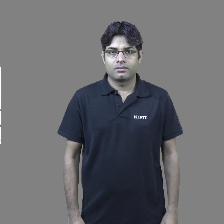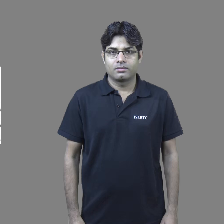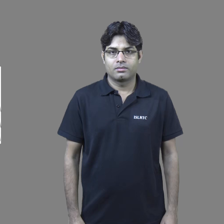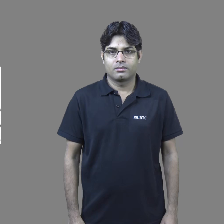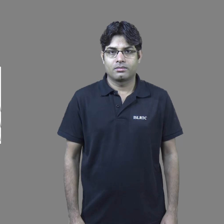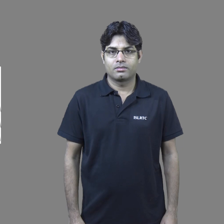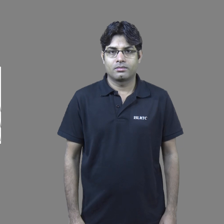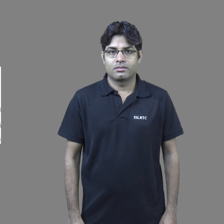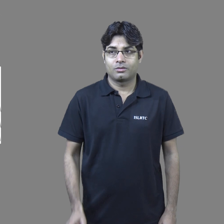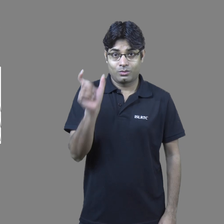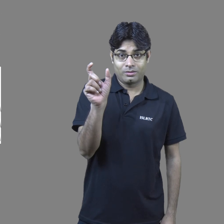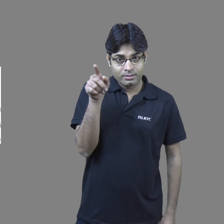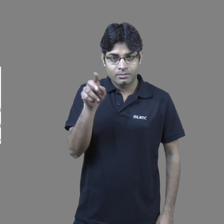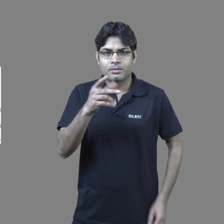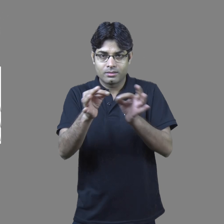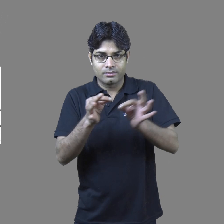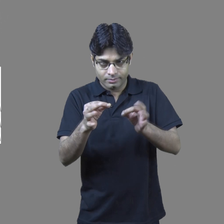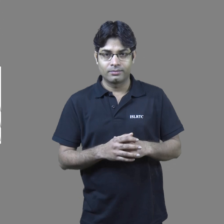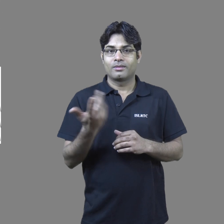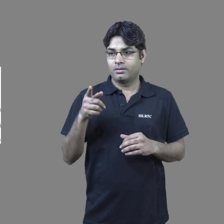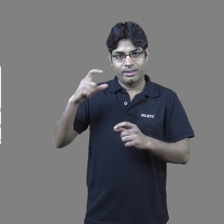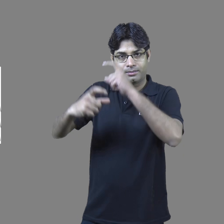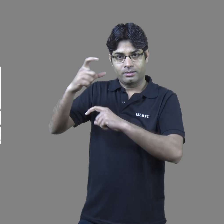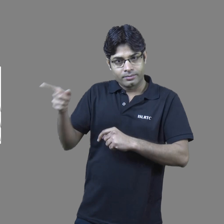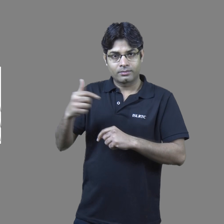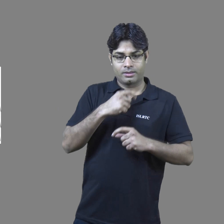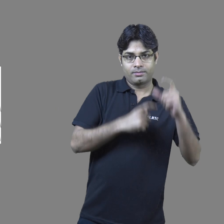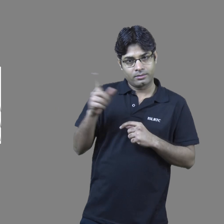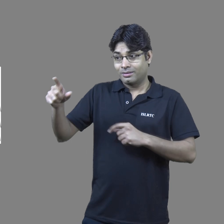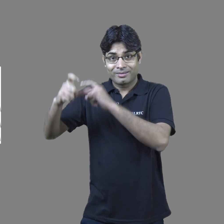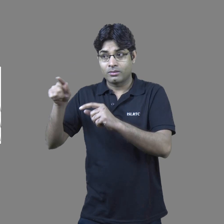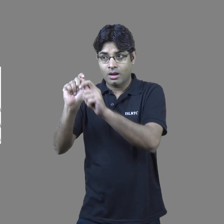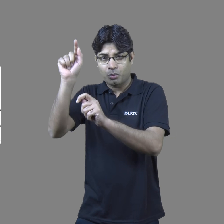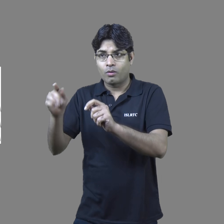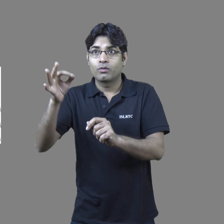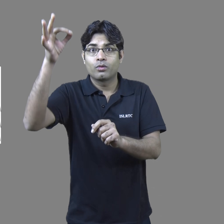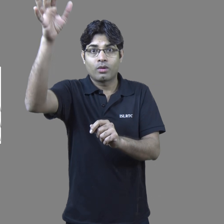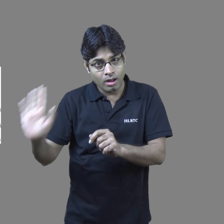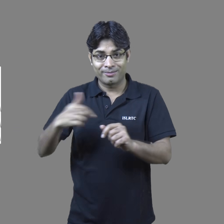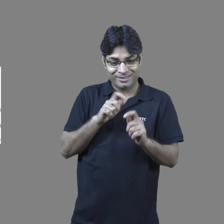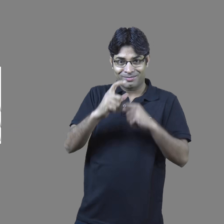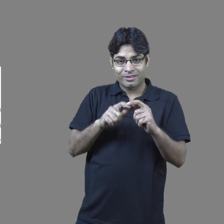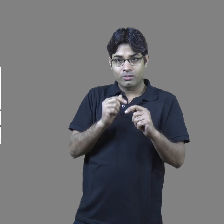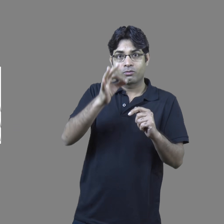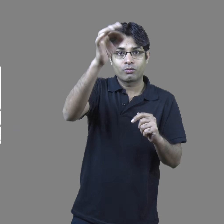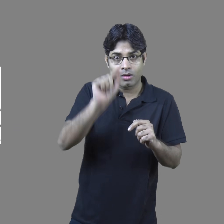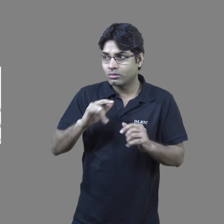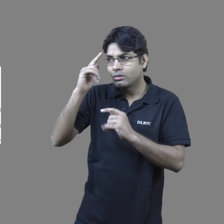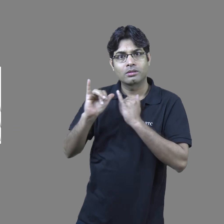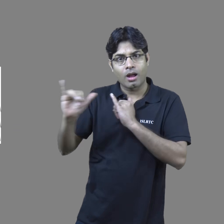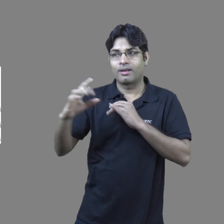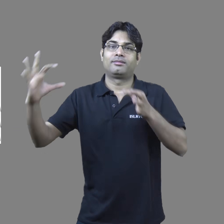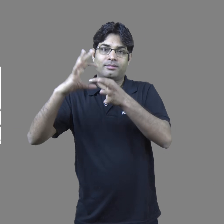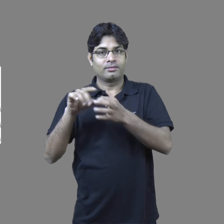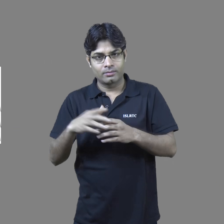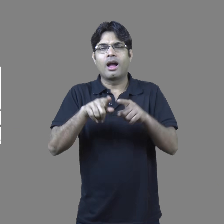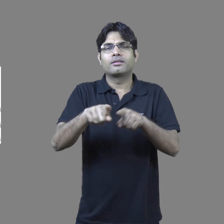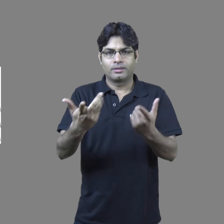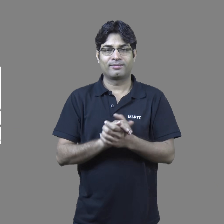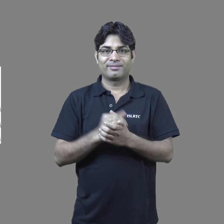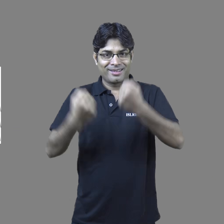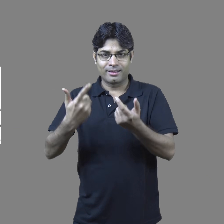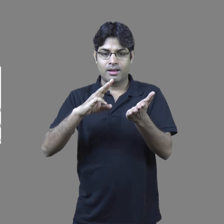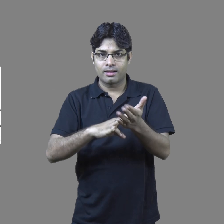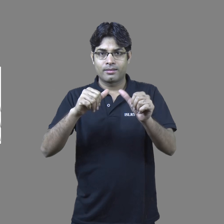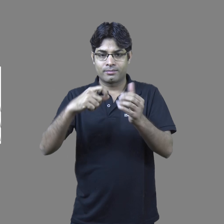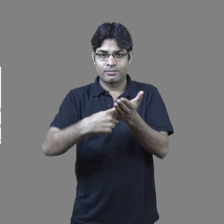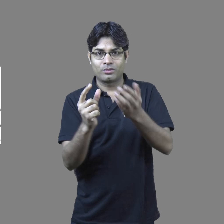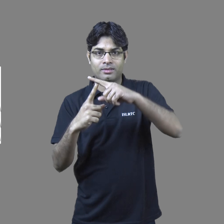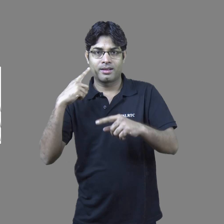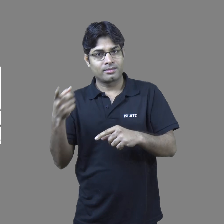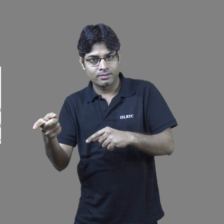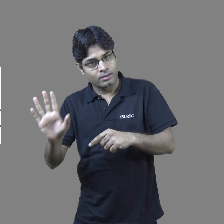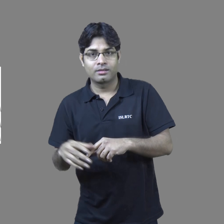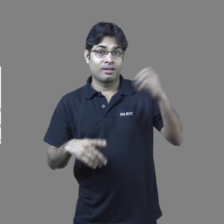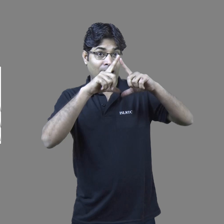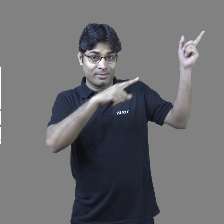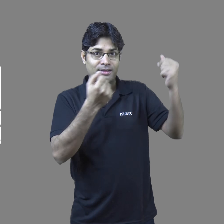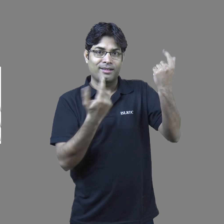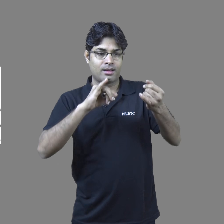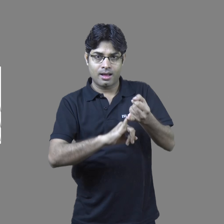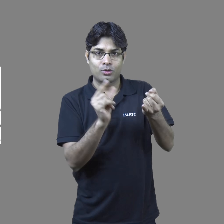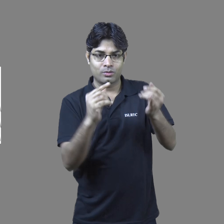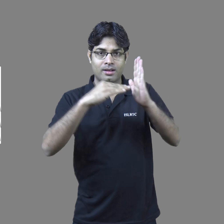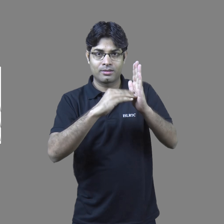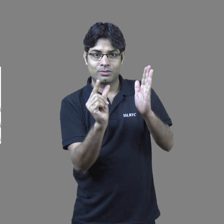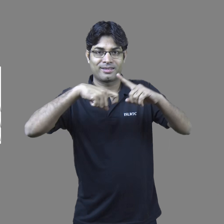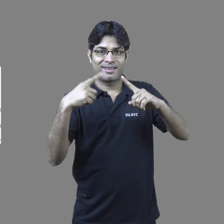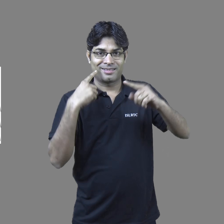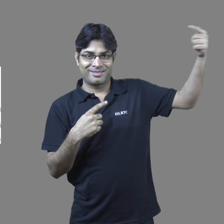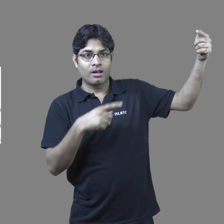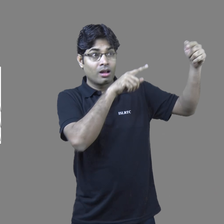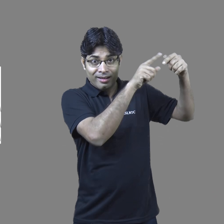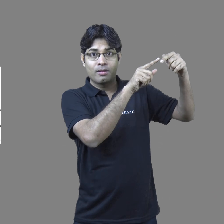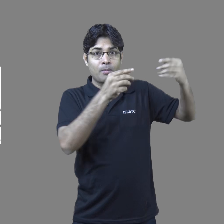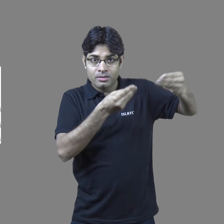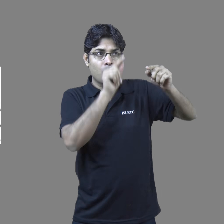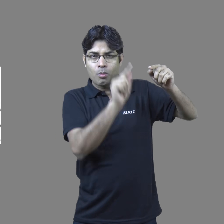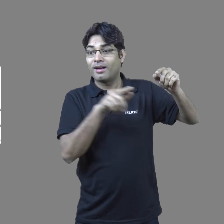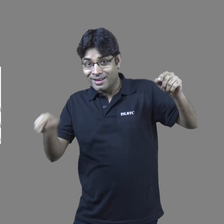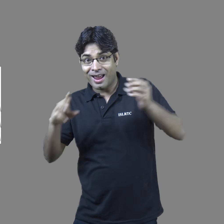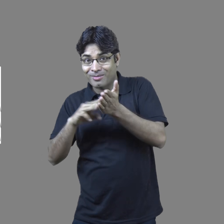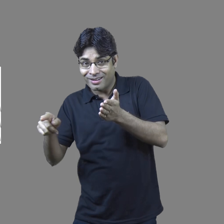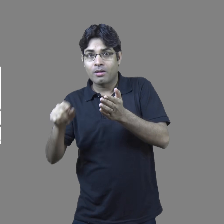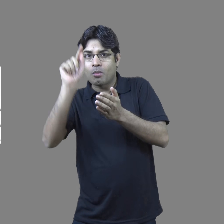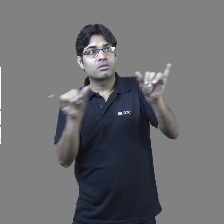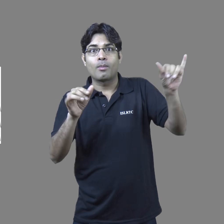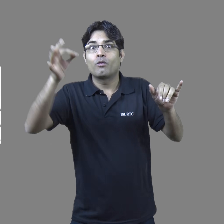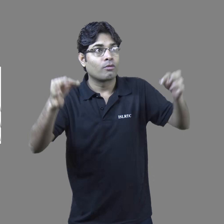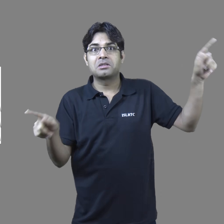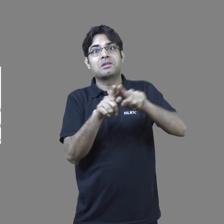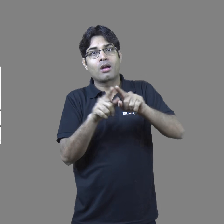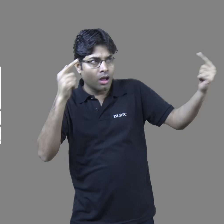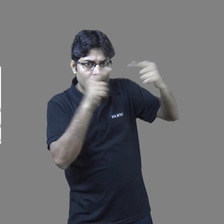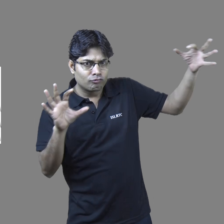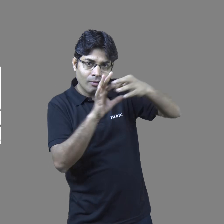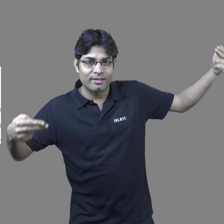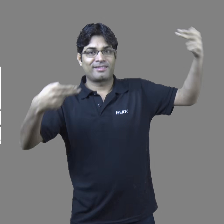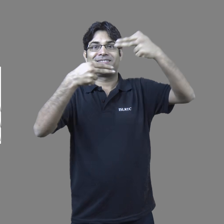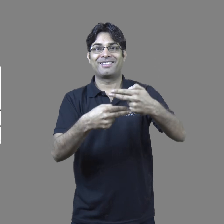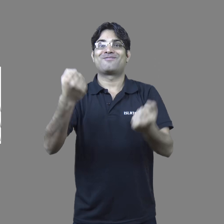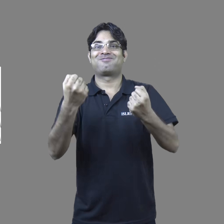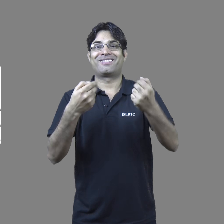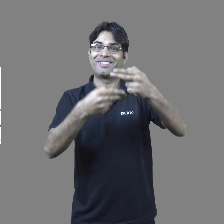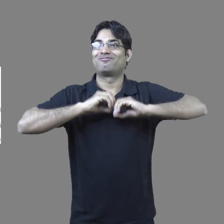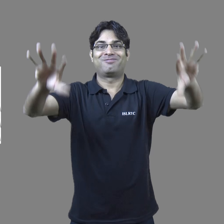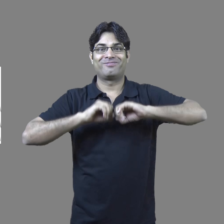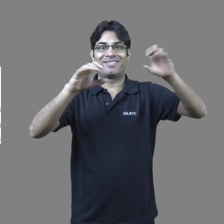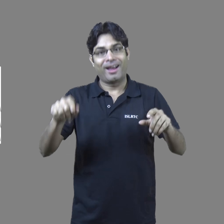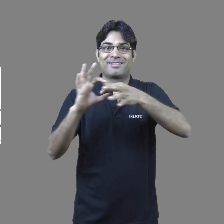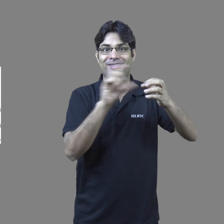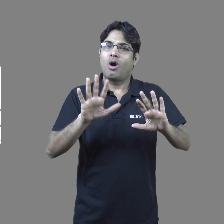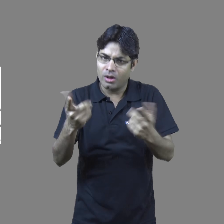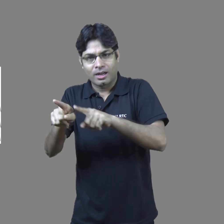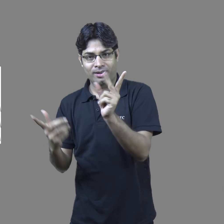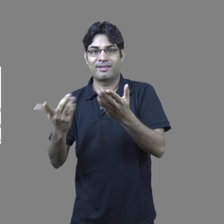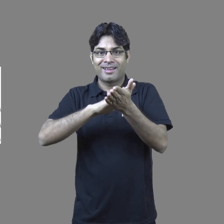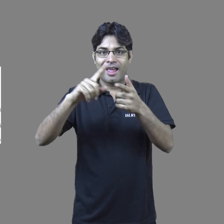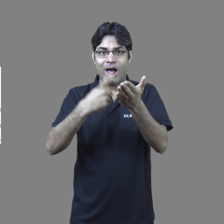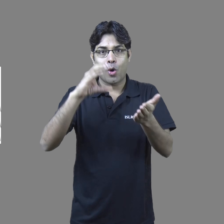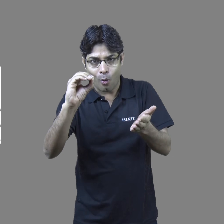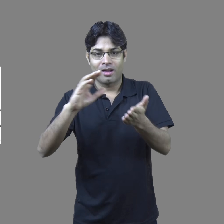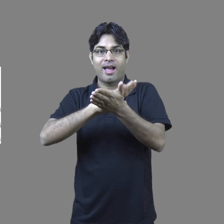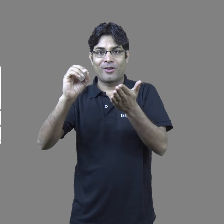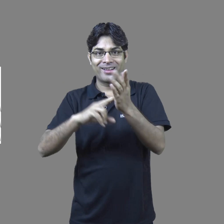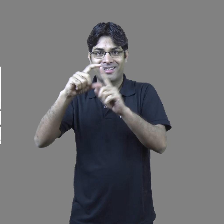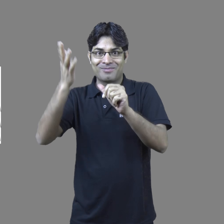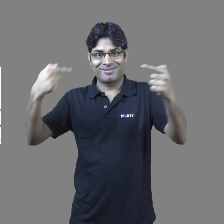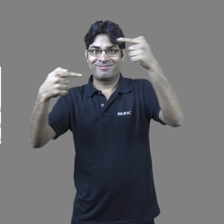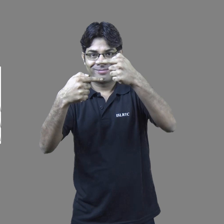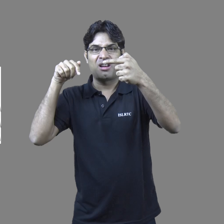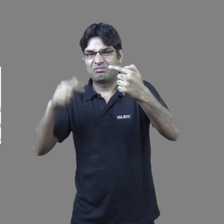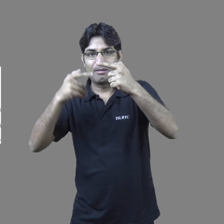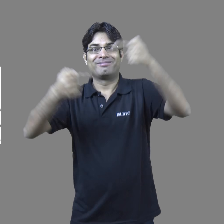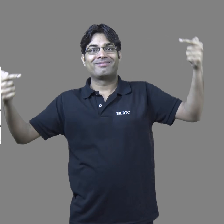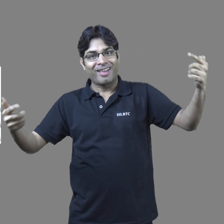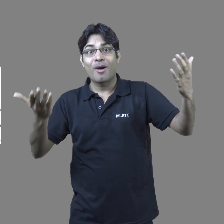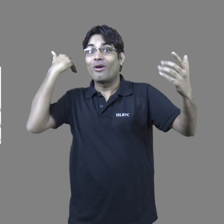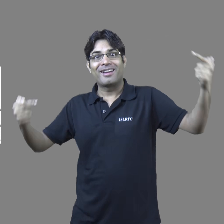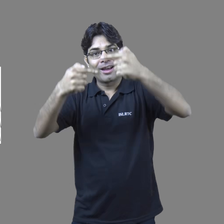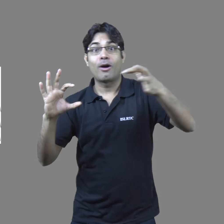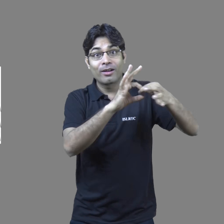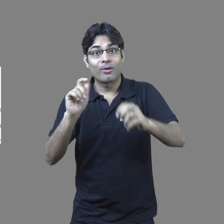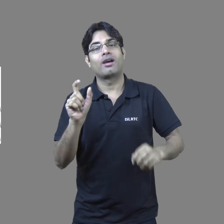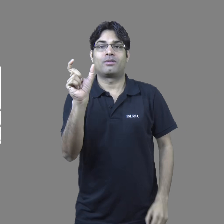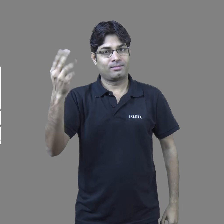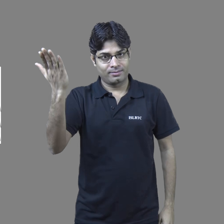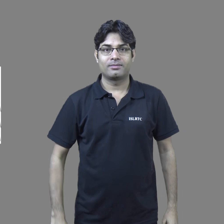Collabrate